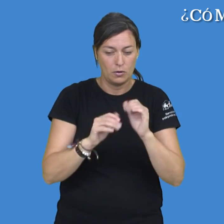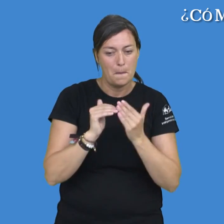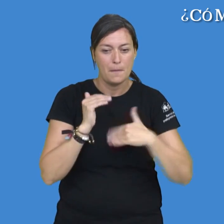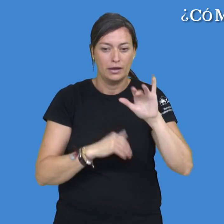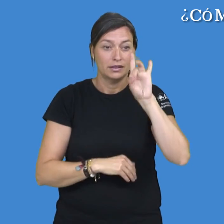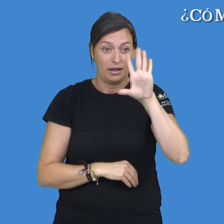superior